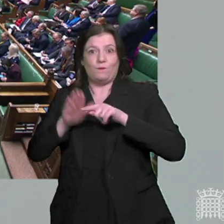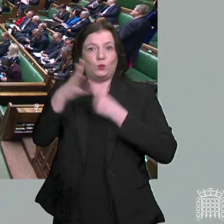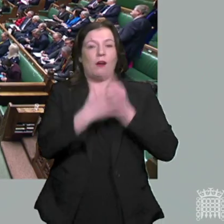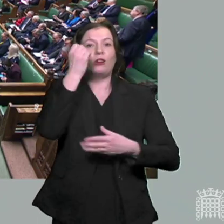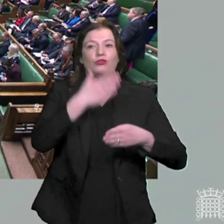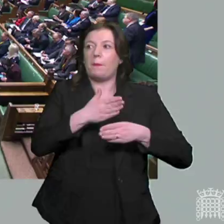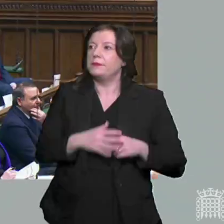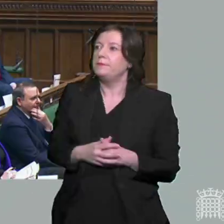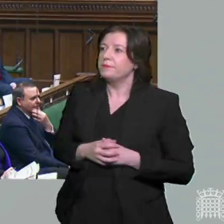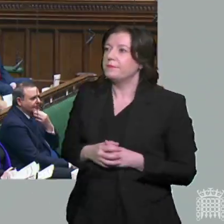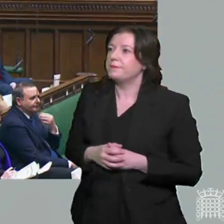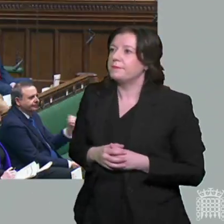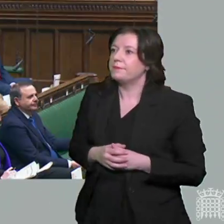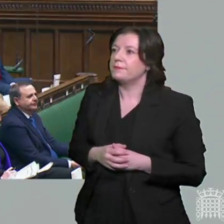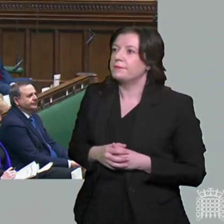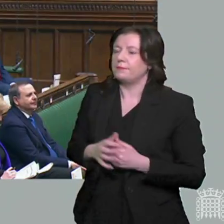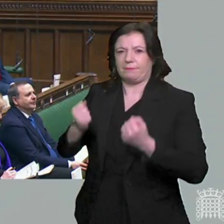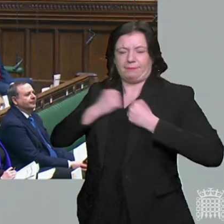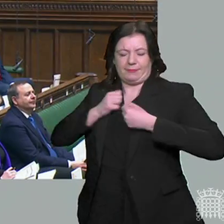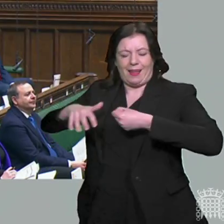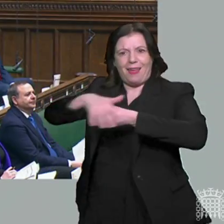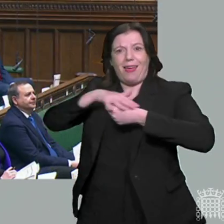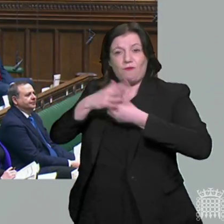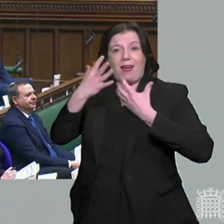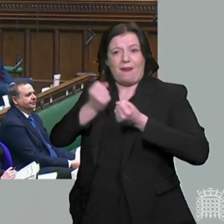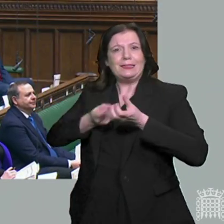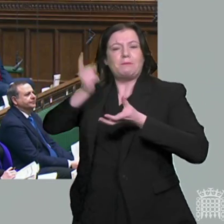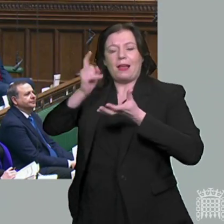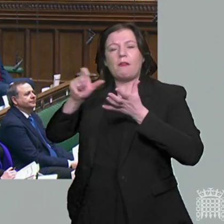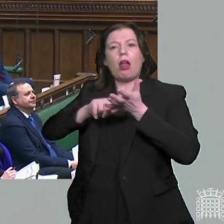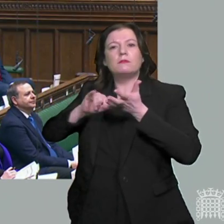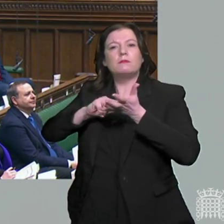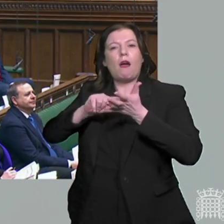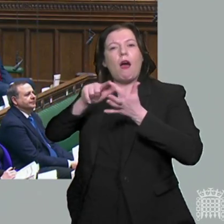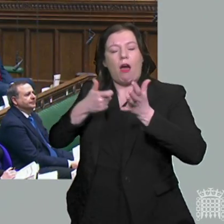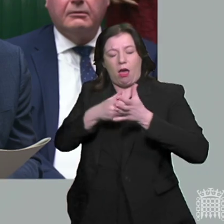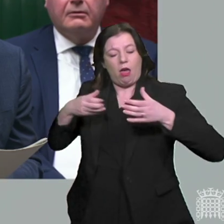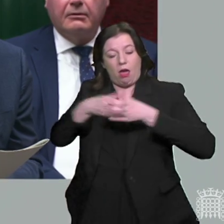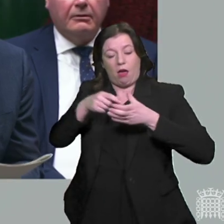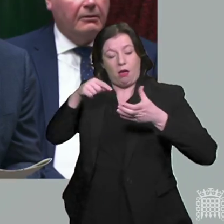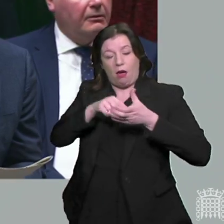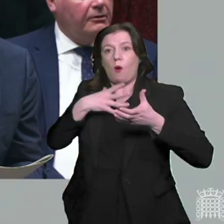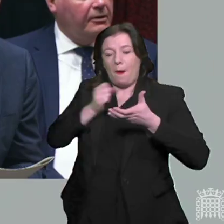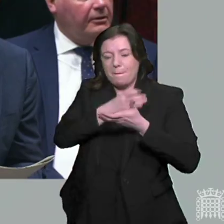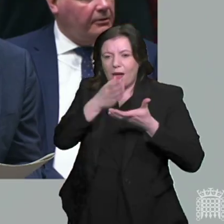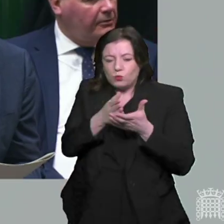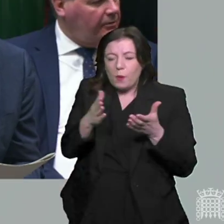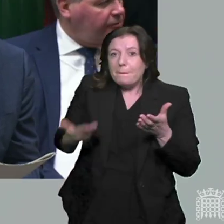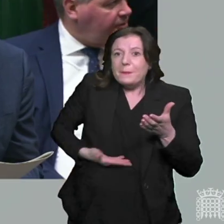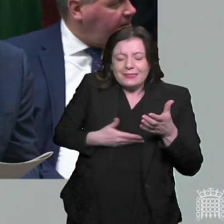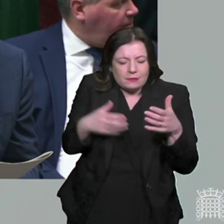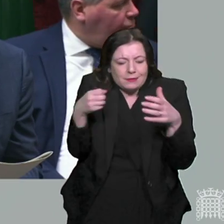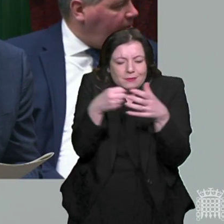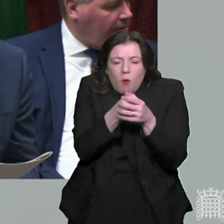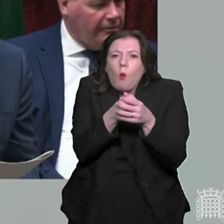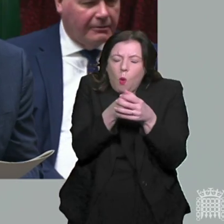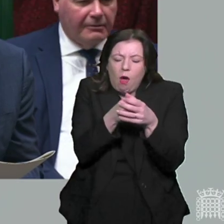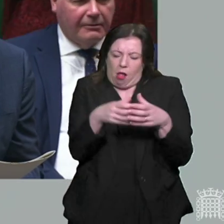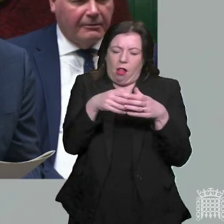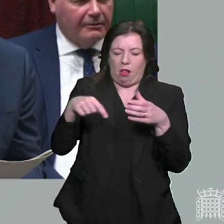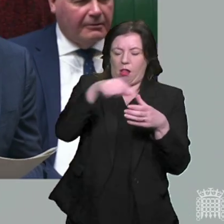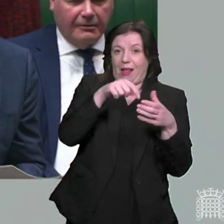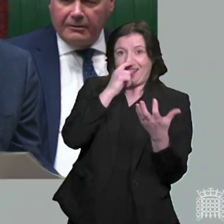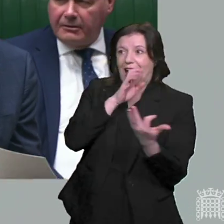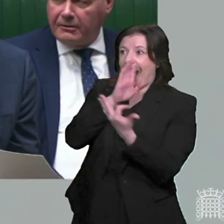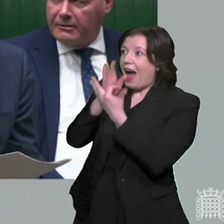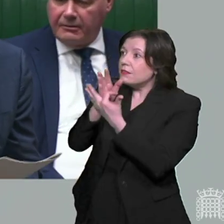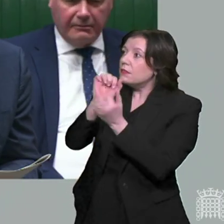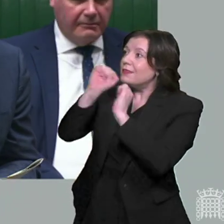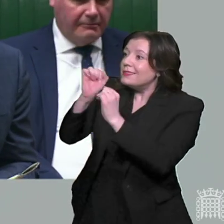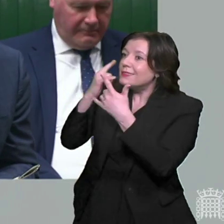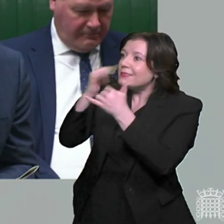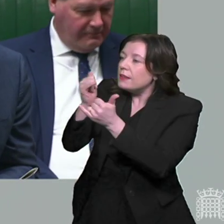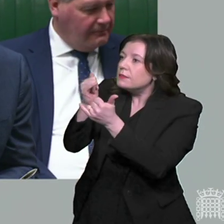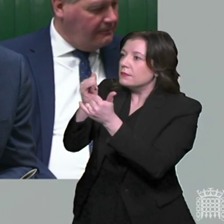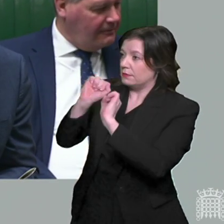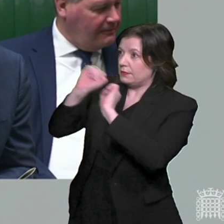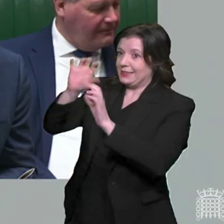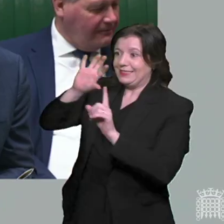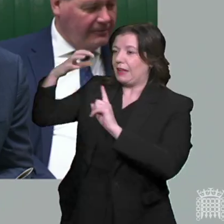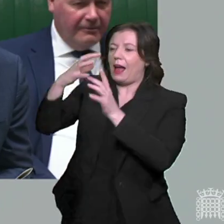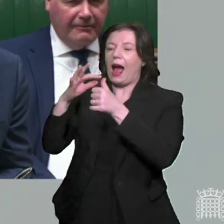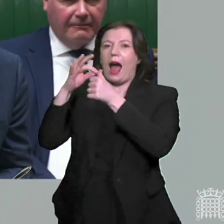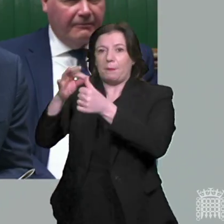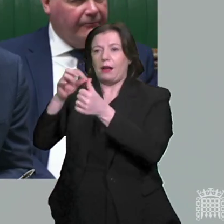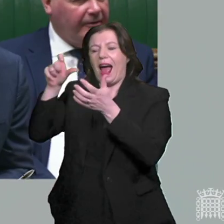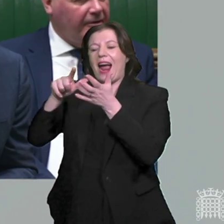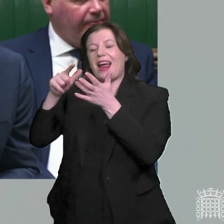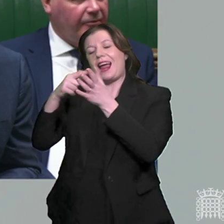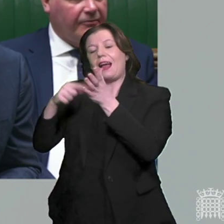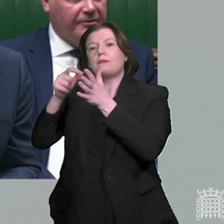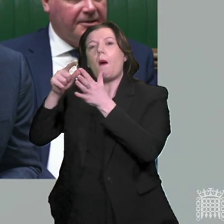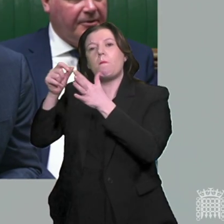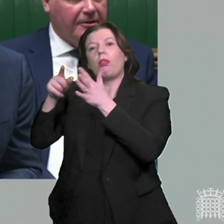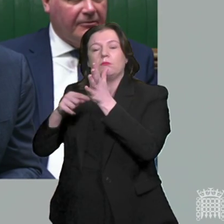The Westcott Space Cluster in my constituency is a tour de force of innovative excellence, with a particular focus on ensuring small and medium-sized enterprises can use open access testing facilities, such as through the satellite applications catapult DISC.